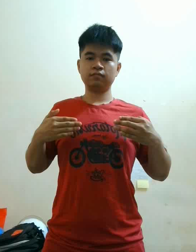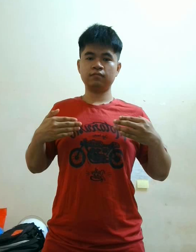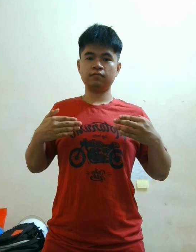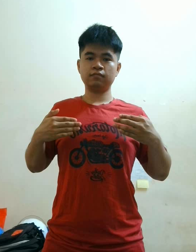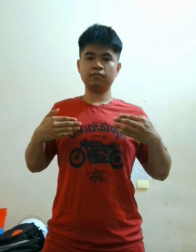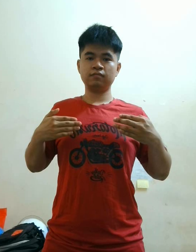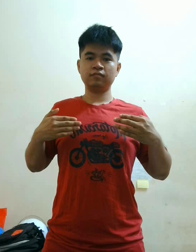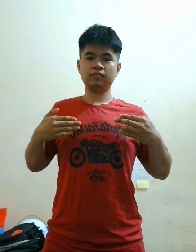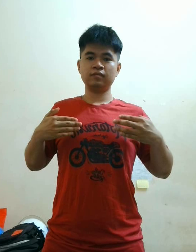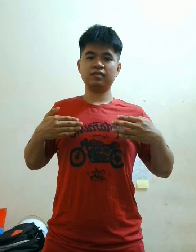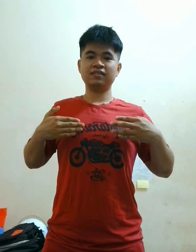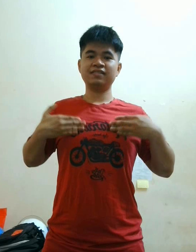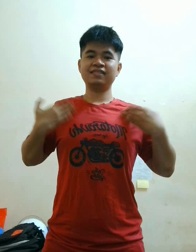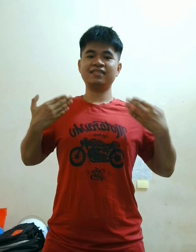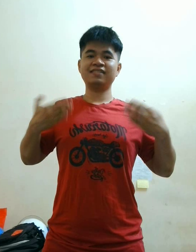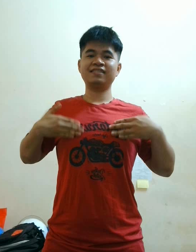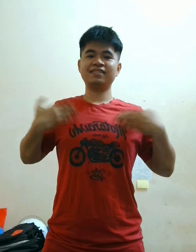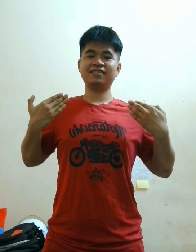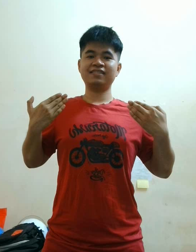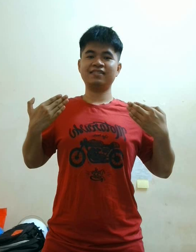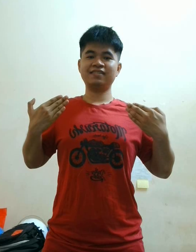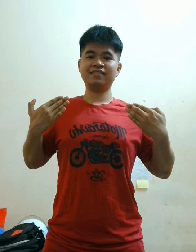vui ve